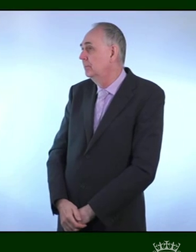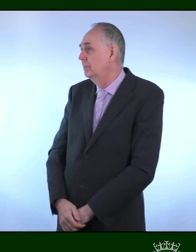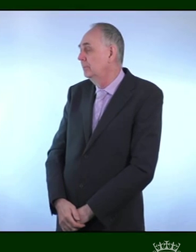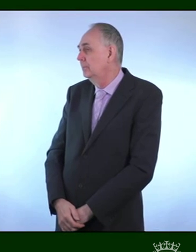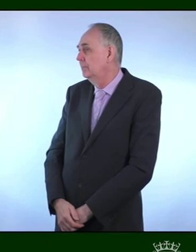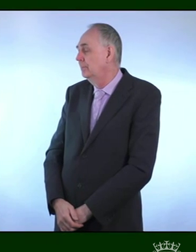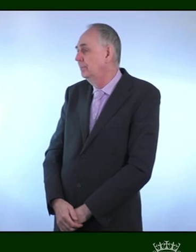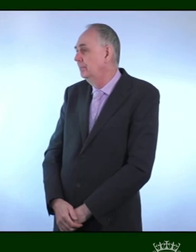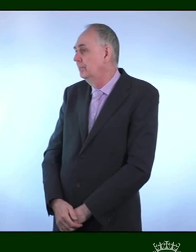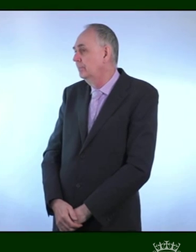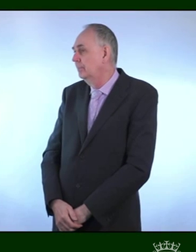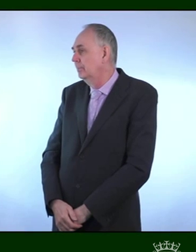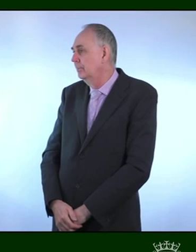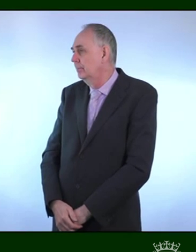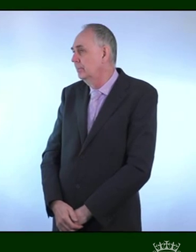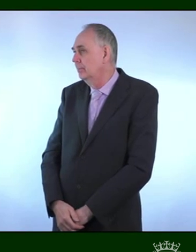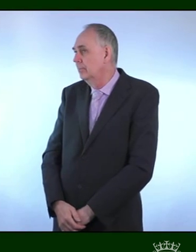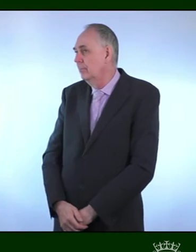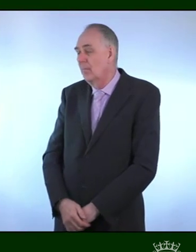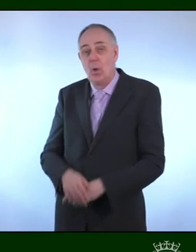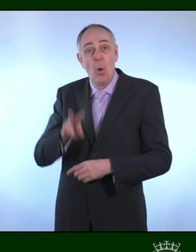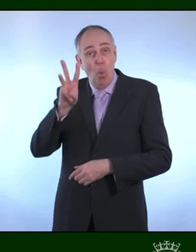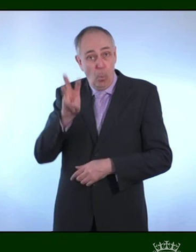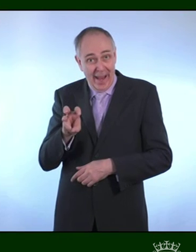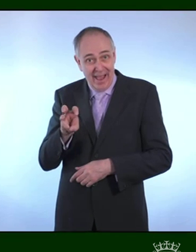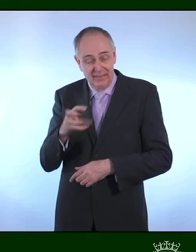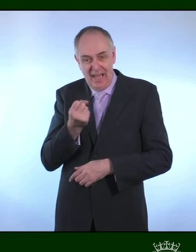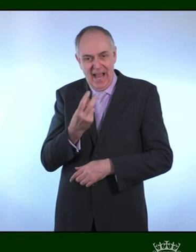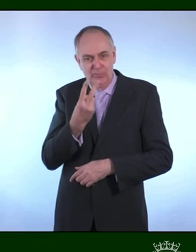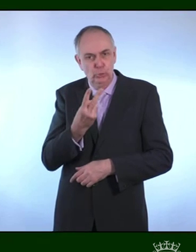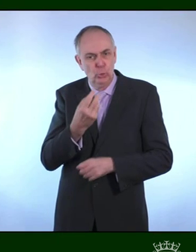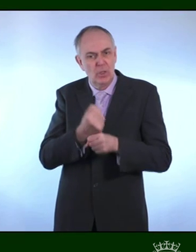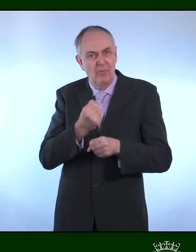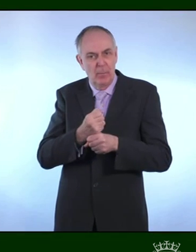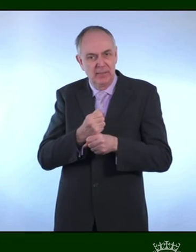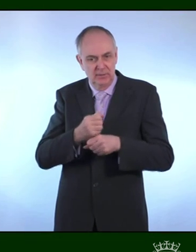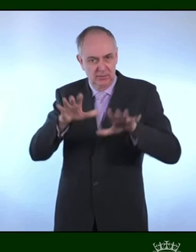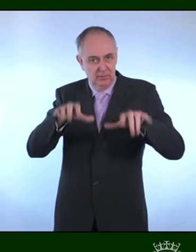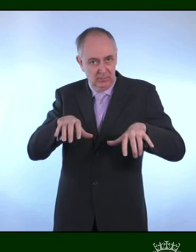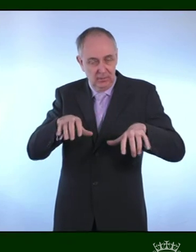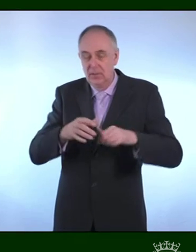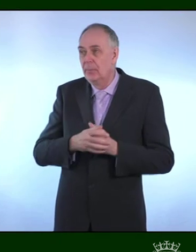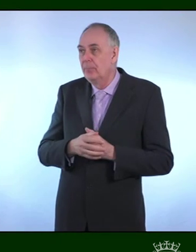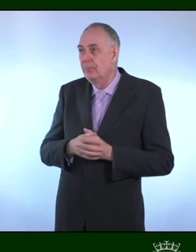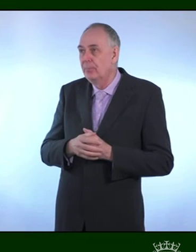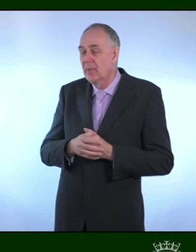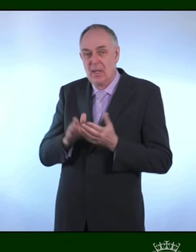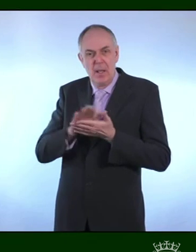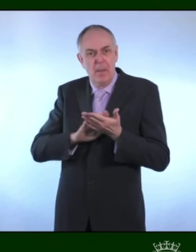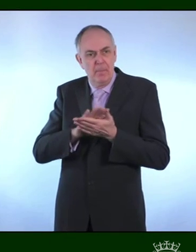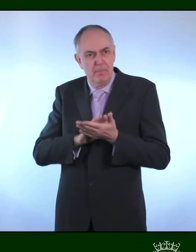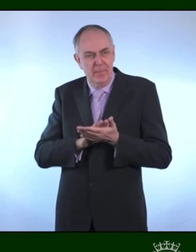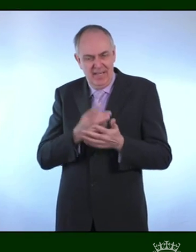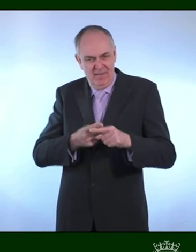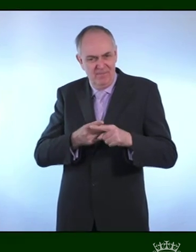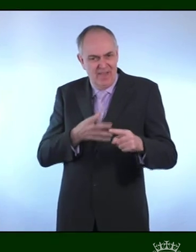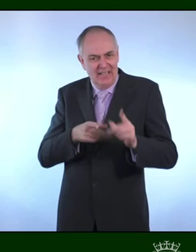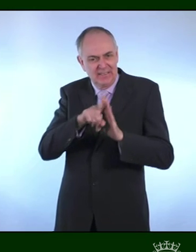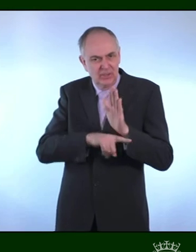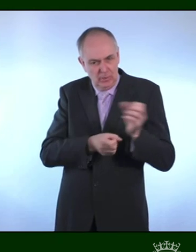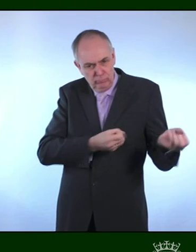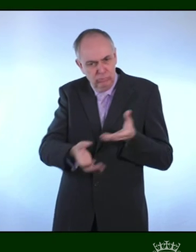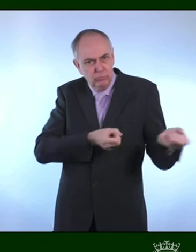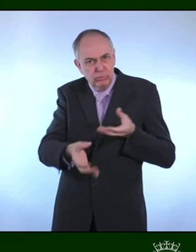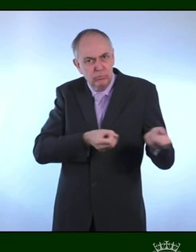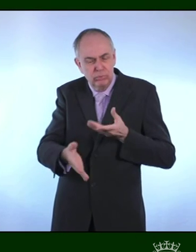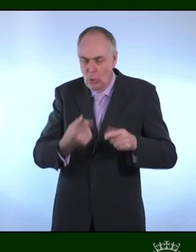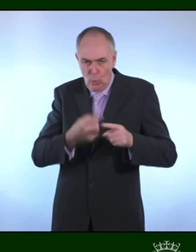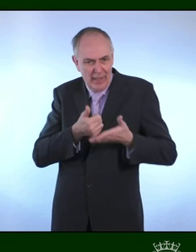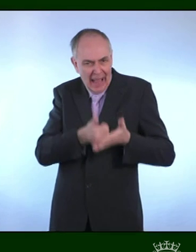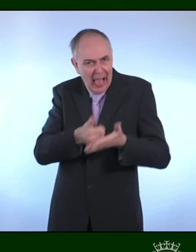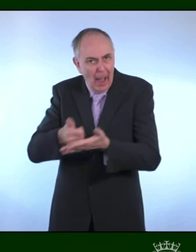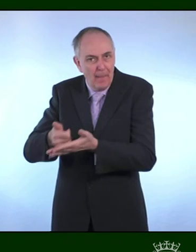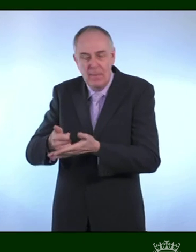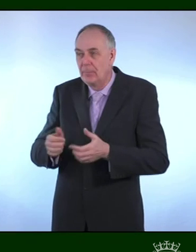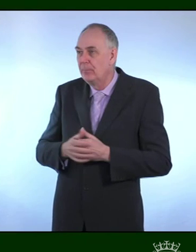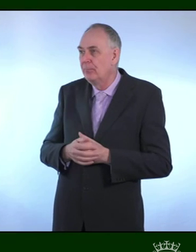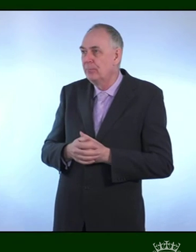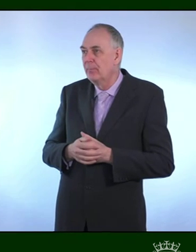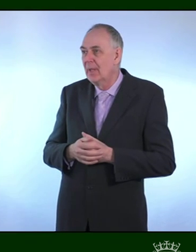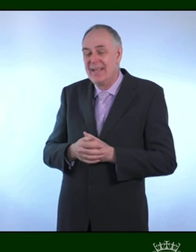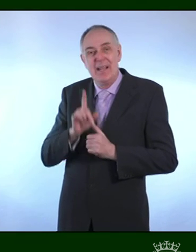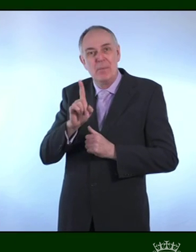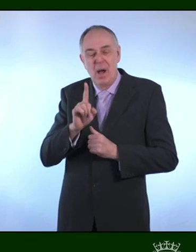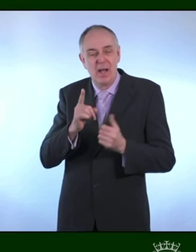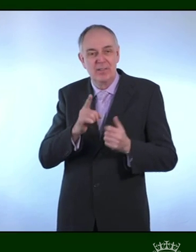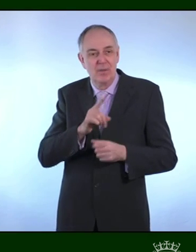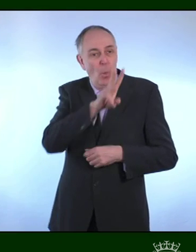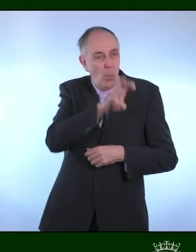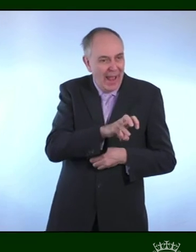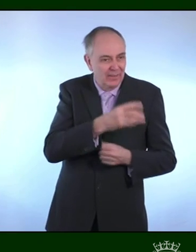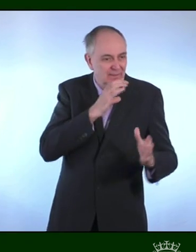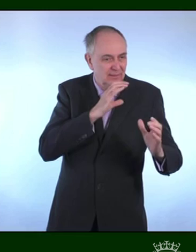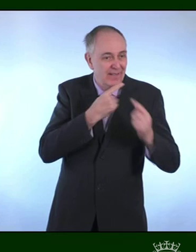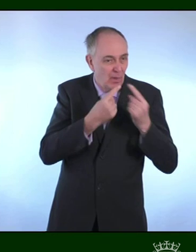I welcome the Prime Minister’s approach to devolution. Wales has two Governments, and his mature approach, and that of the Welsh Government, has meant that we have delivered fast legislation and efficient help, but any divergence on policy or communication causes anxiety for my constituents.